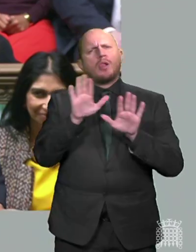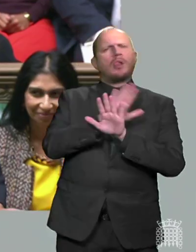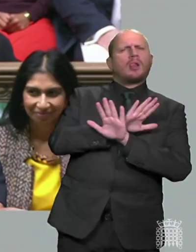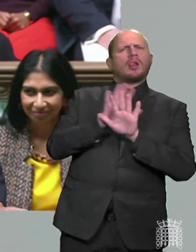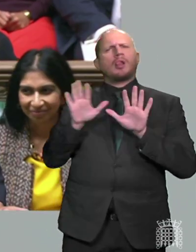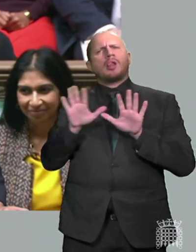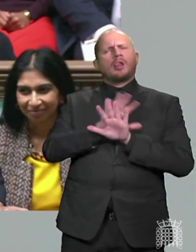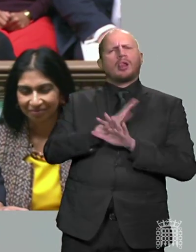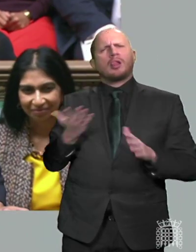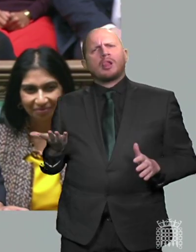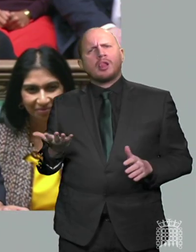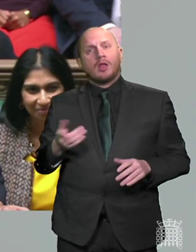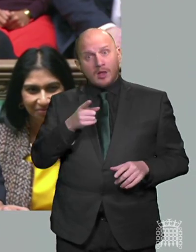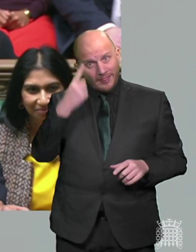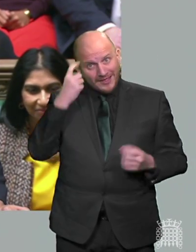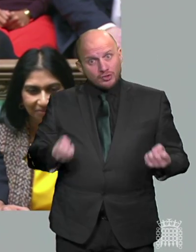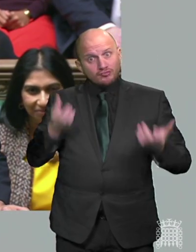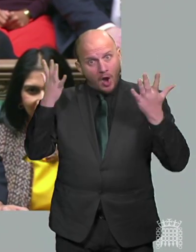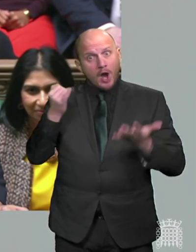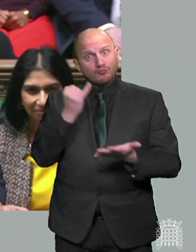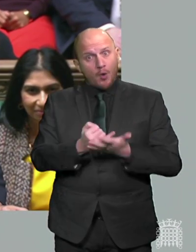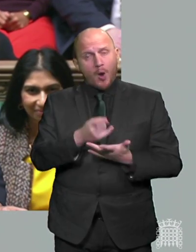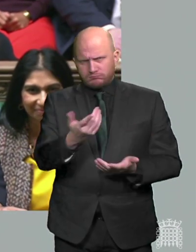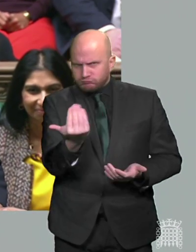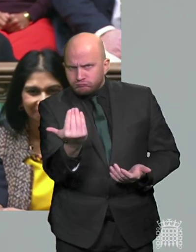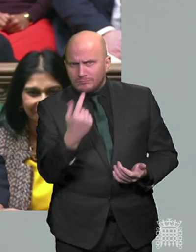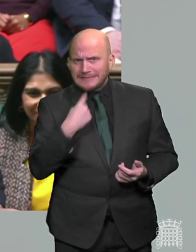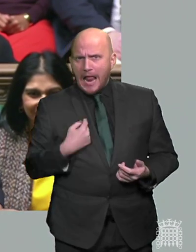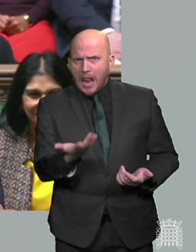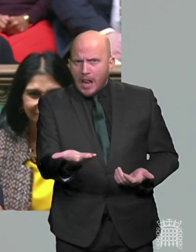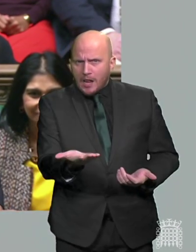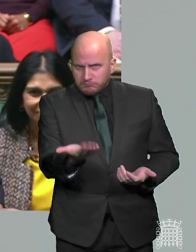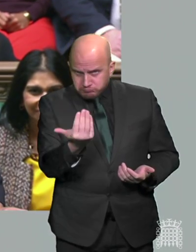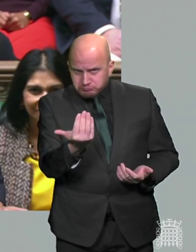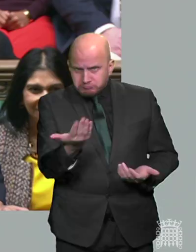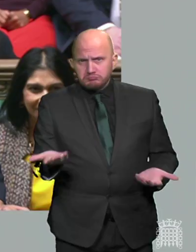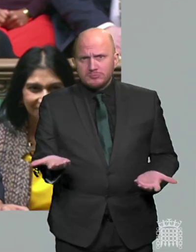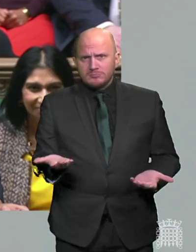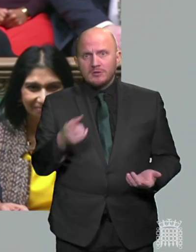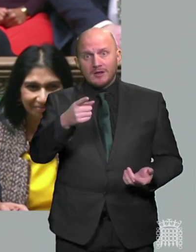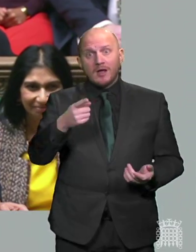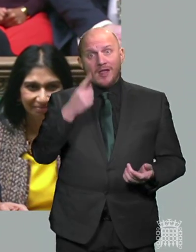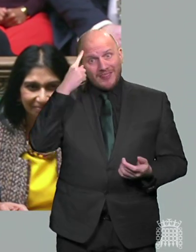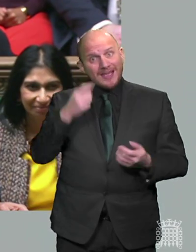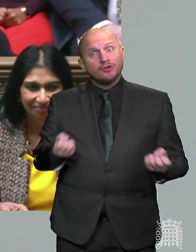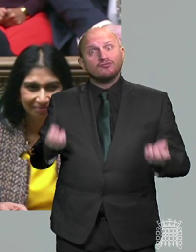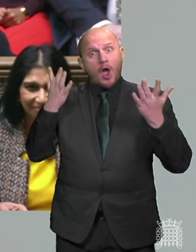If he thinks the strikes are wrong, he should say so.